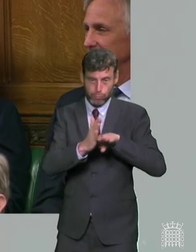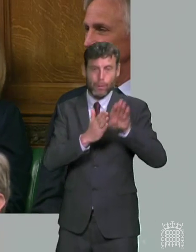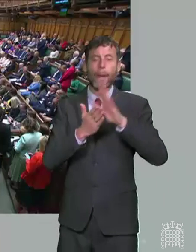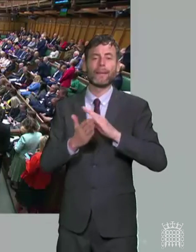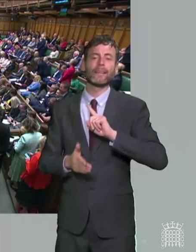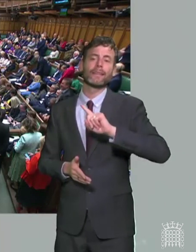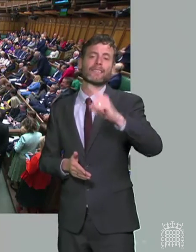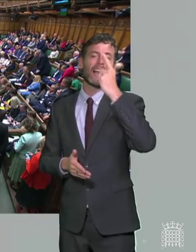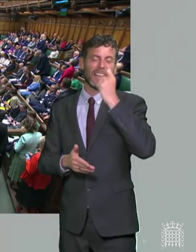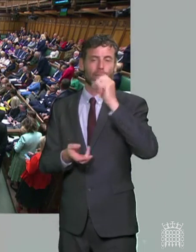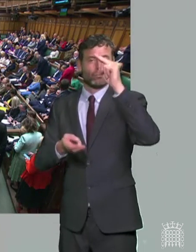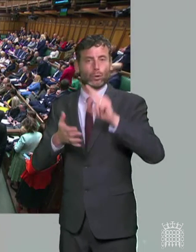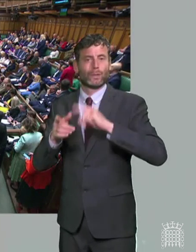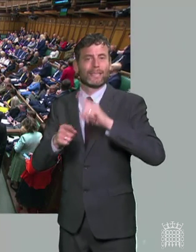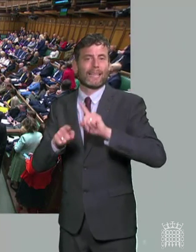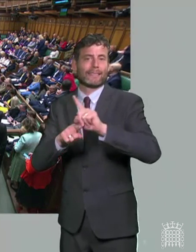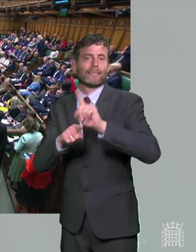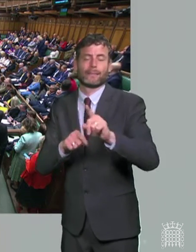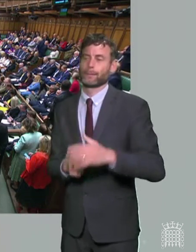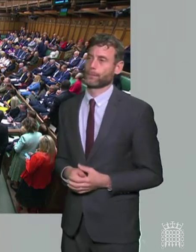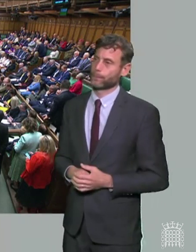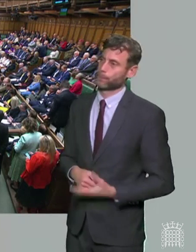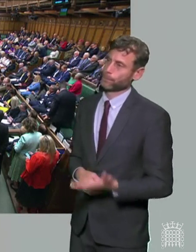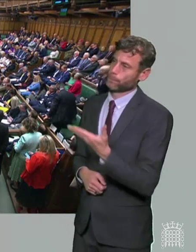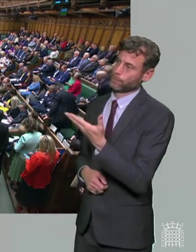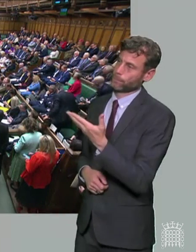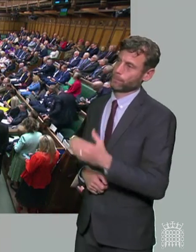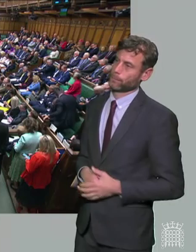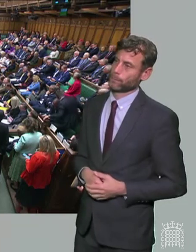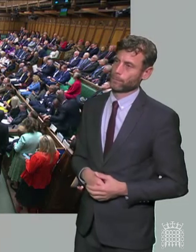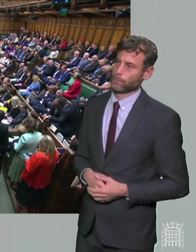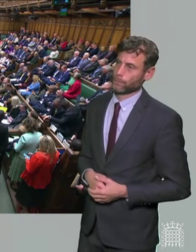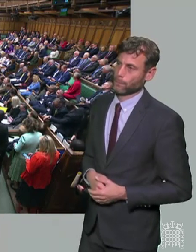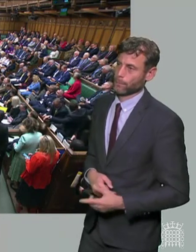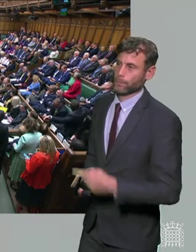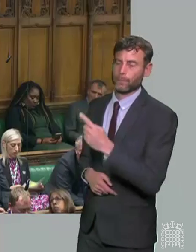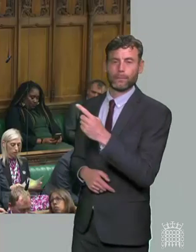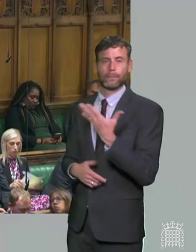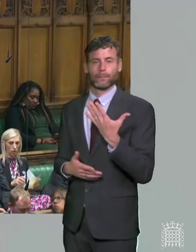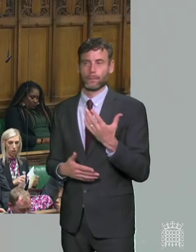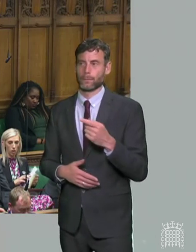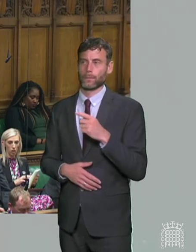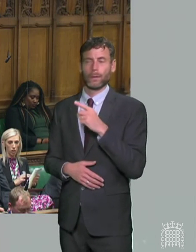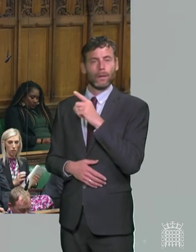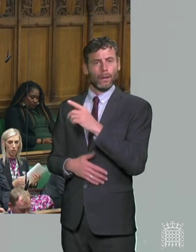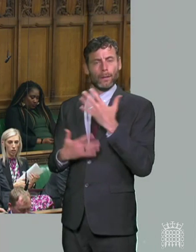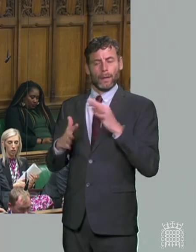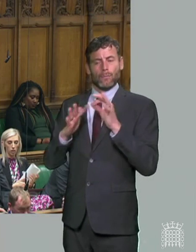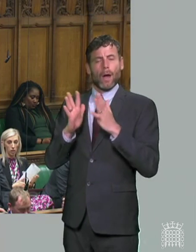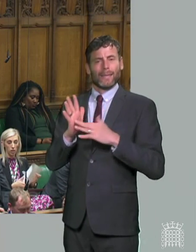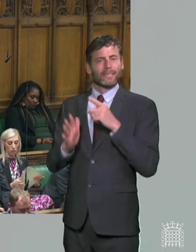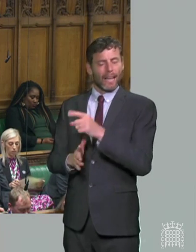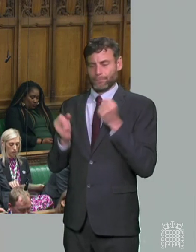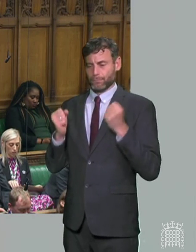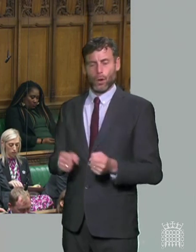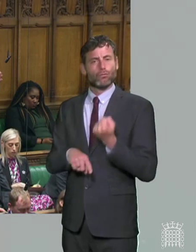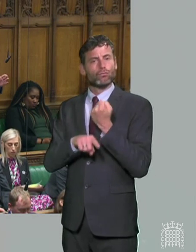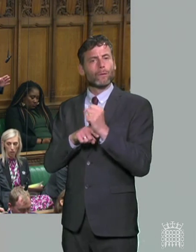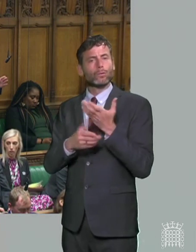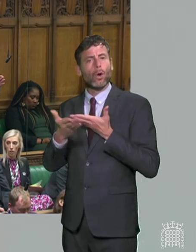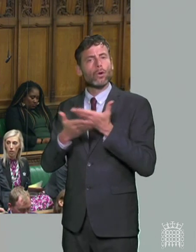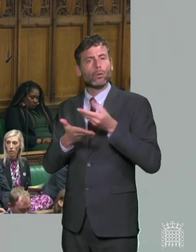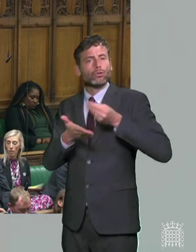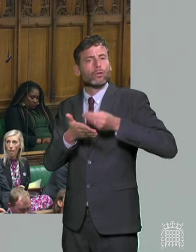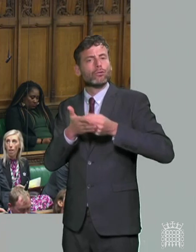We have heard reports today that the Prime Minister refused to consult the First Treasury Counsel on his plans to rip up the protocol.